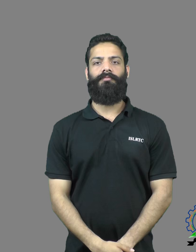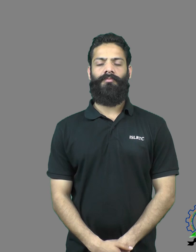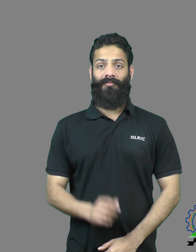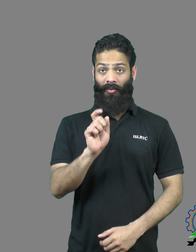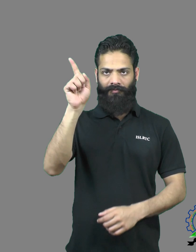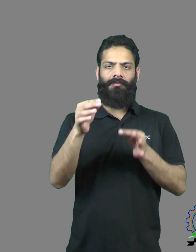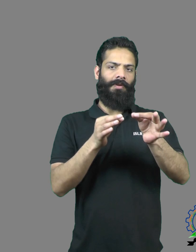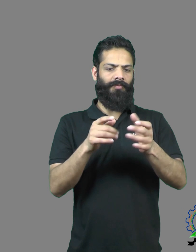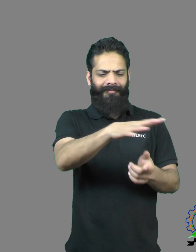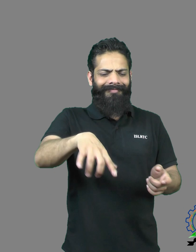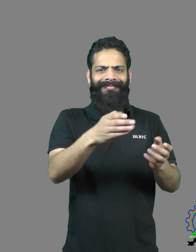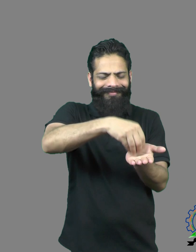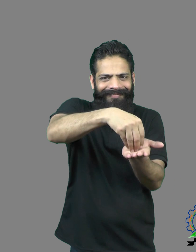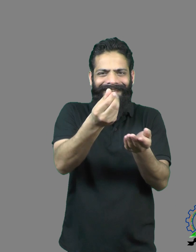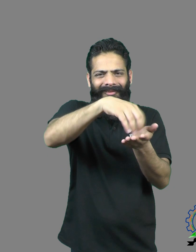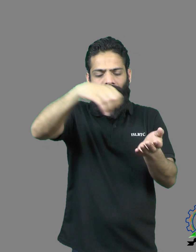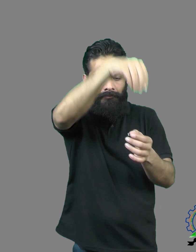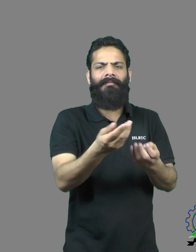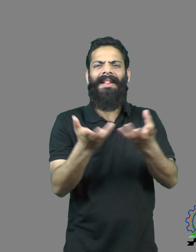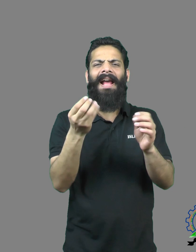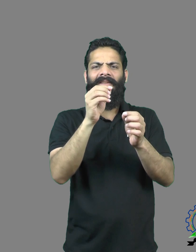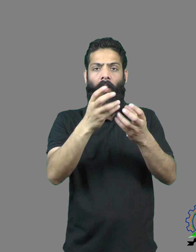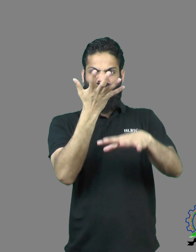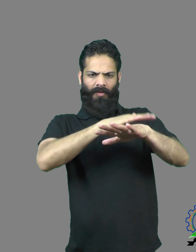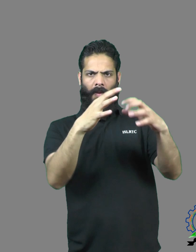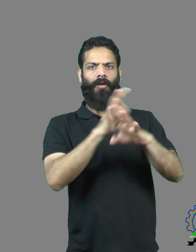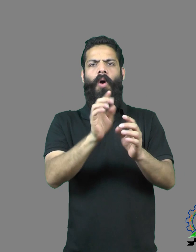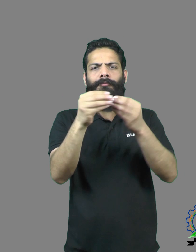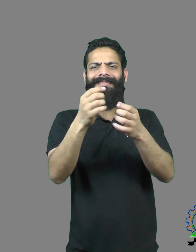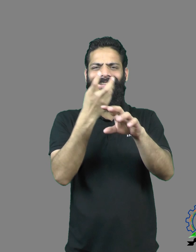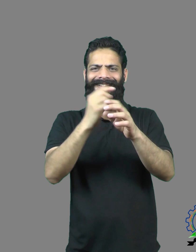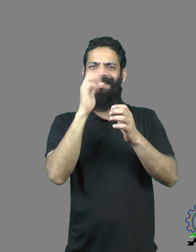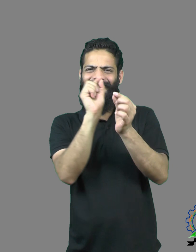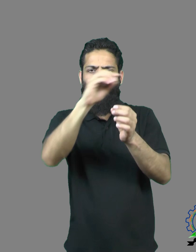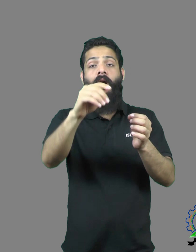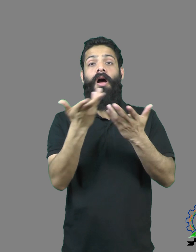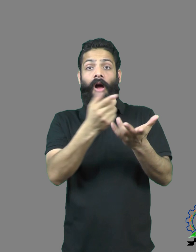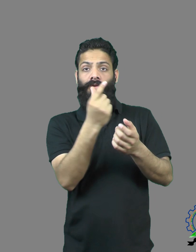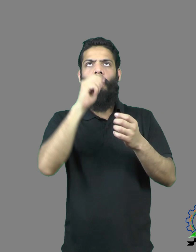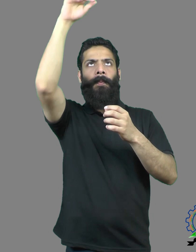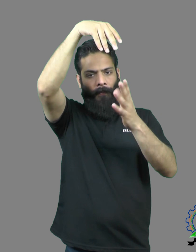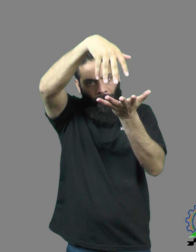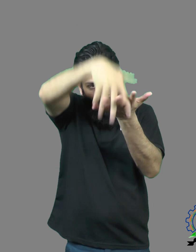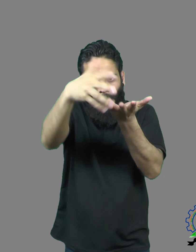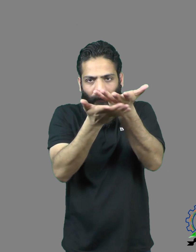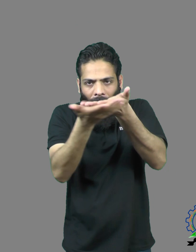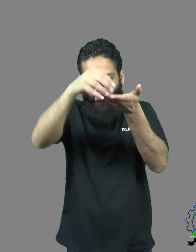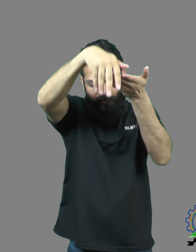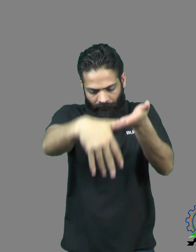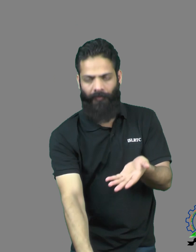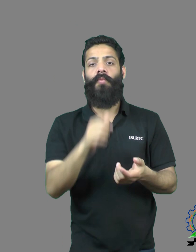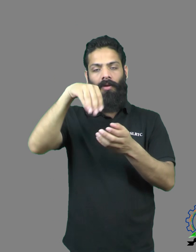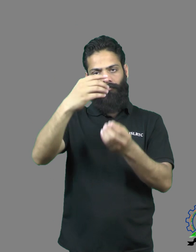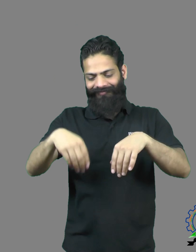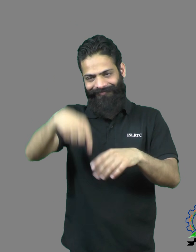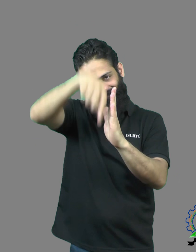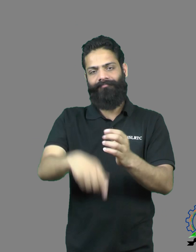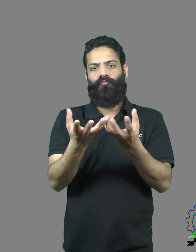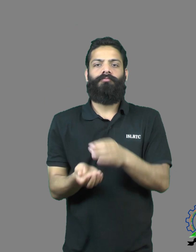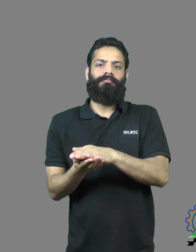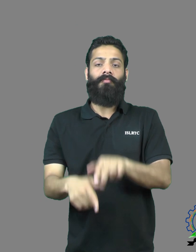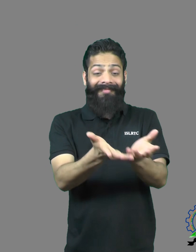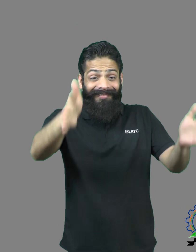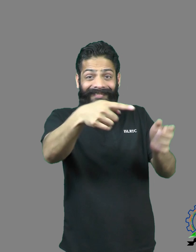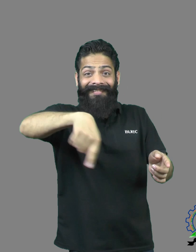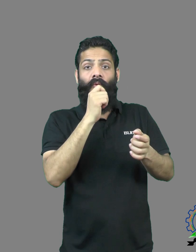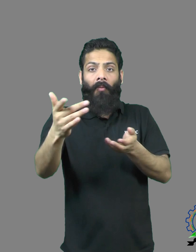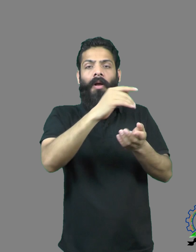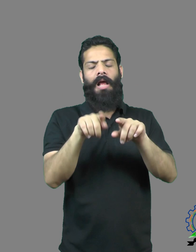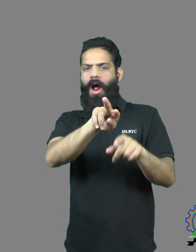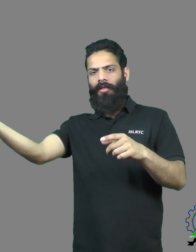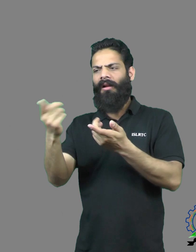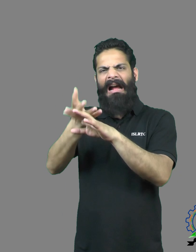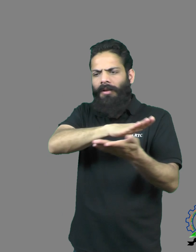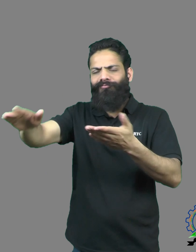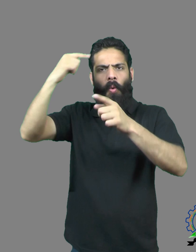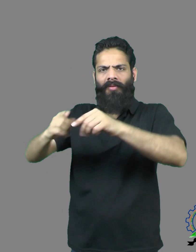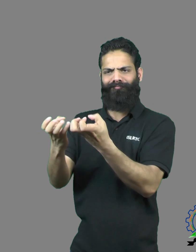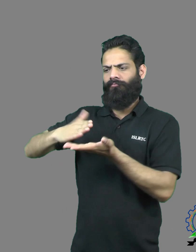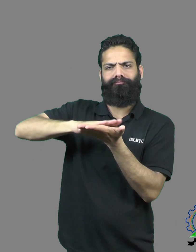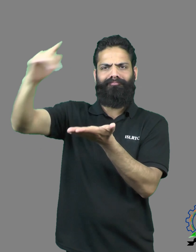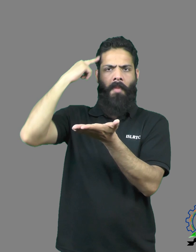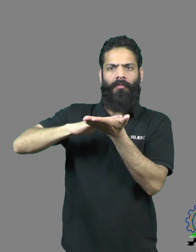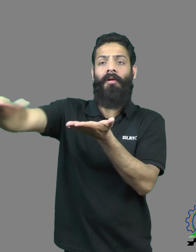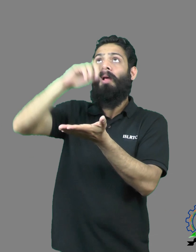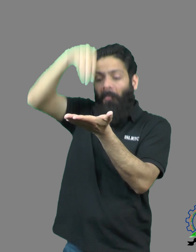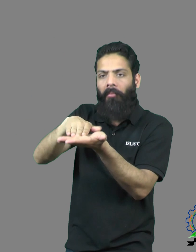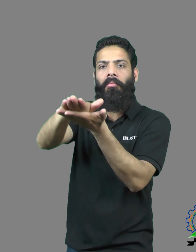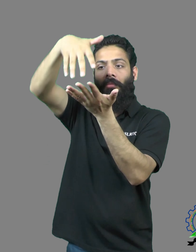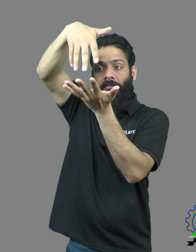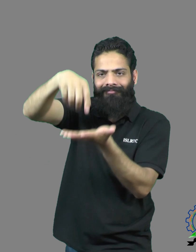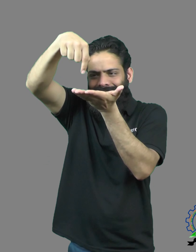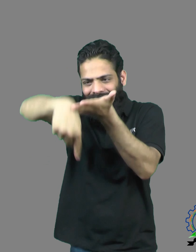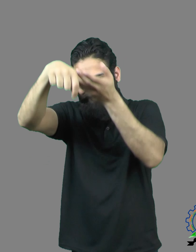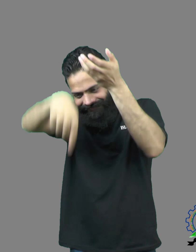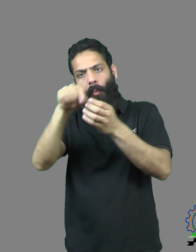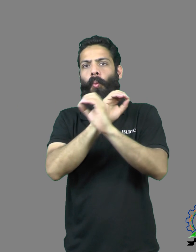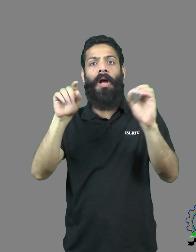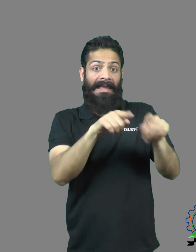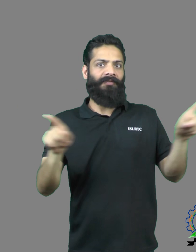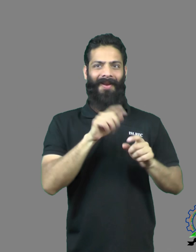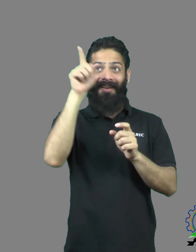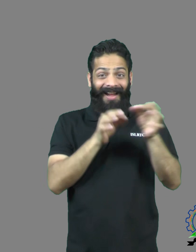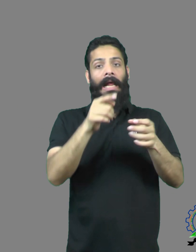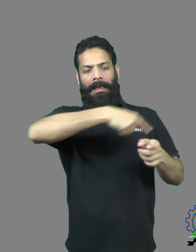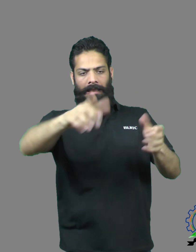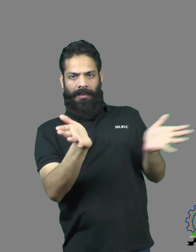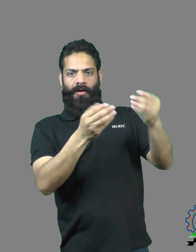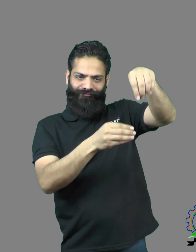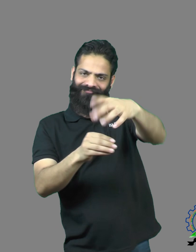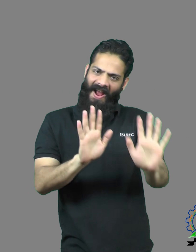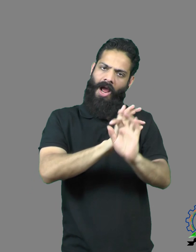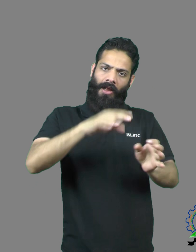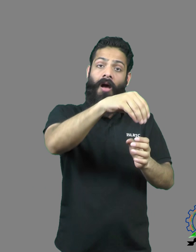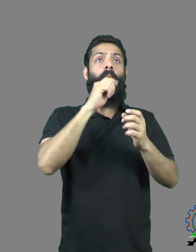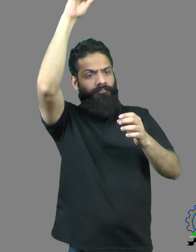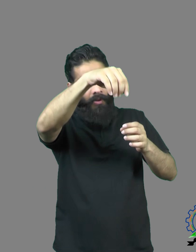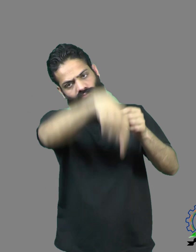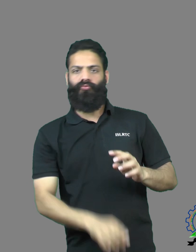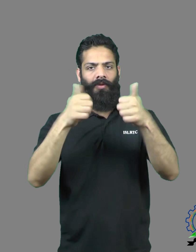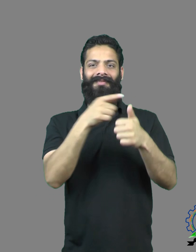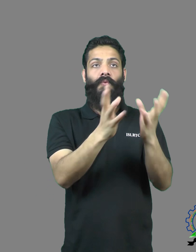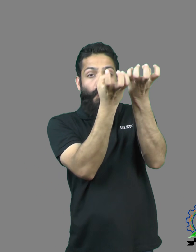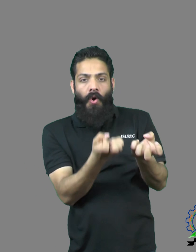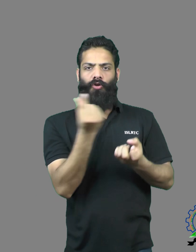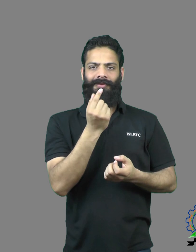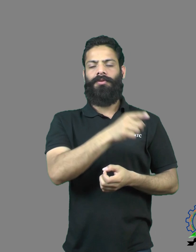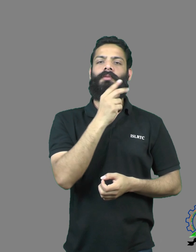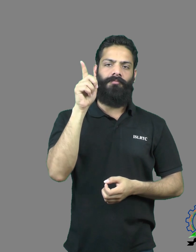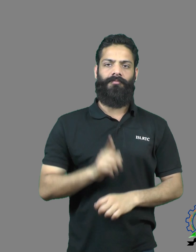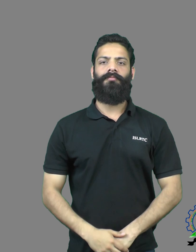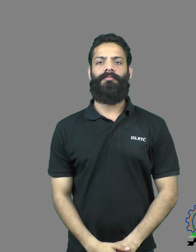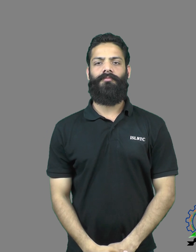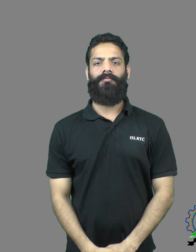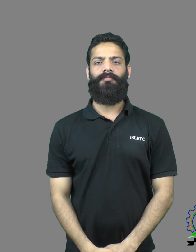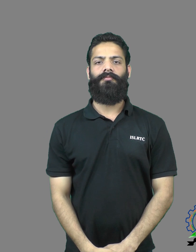Absorption pit